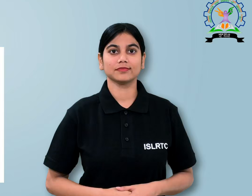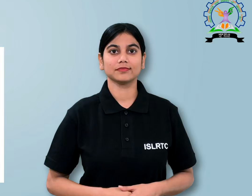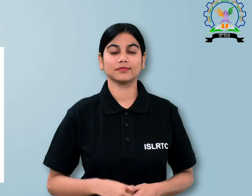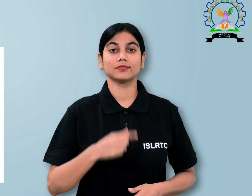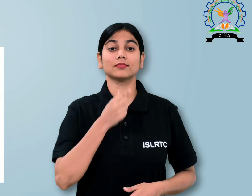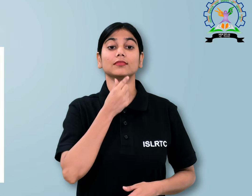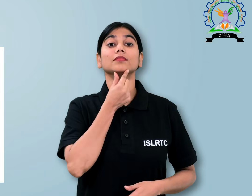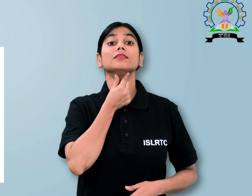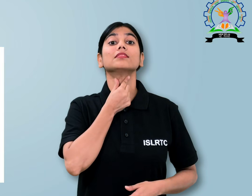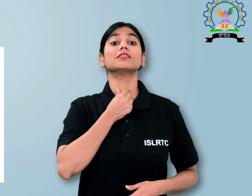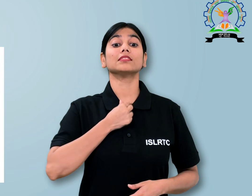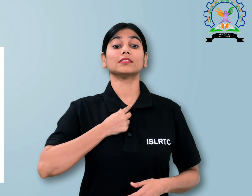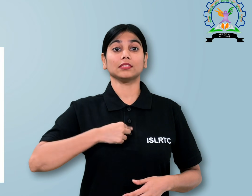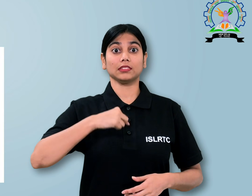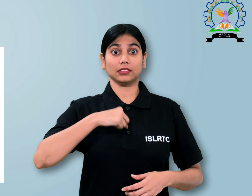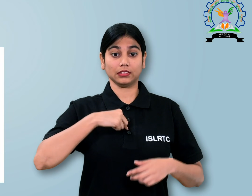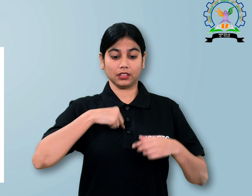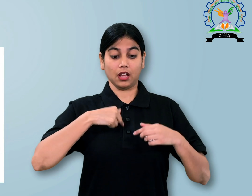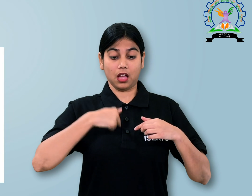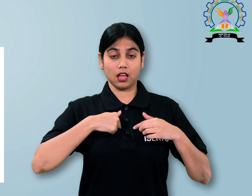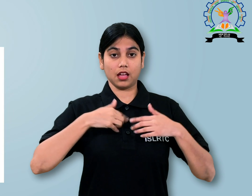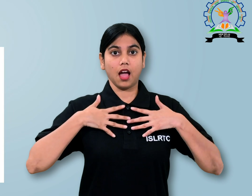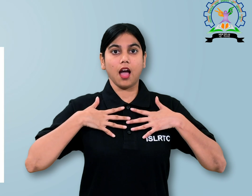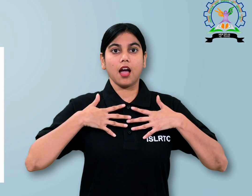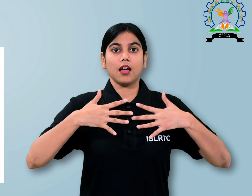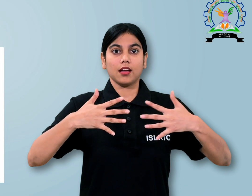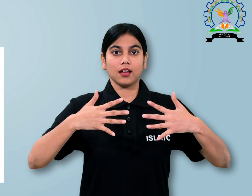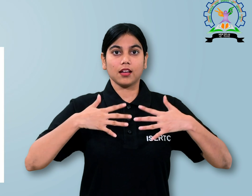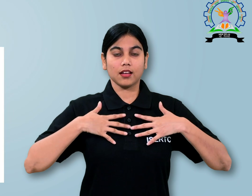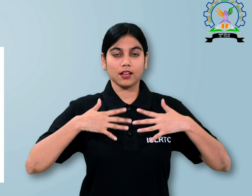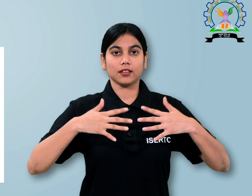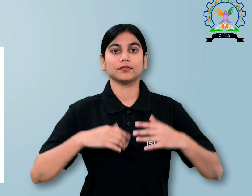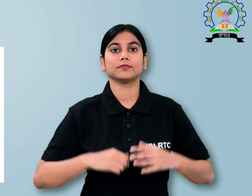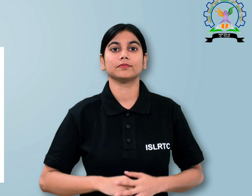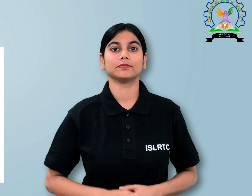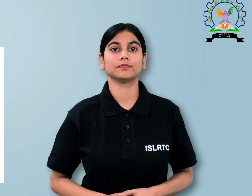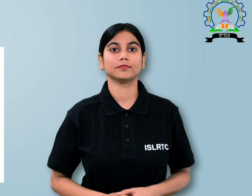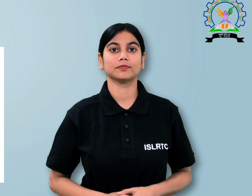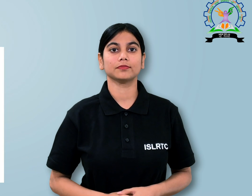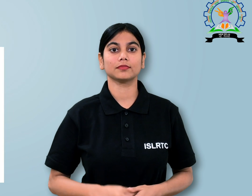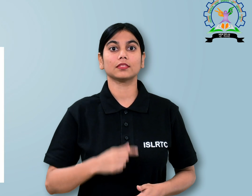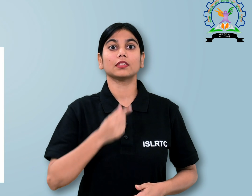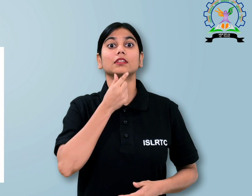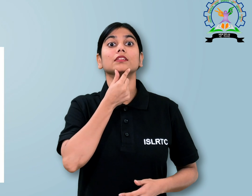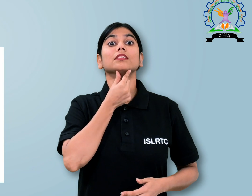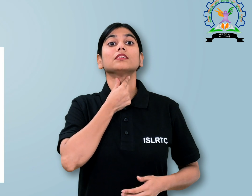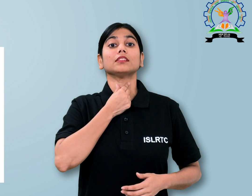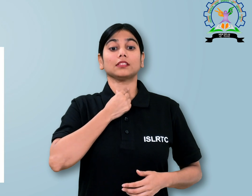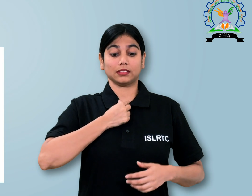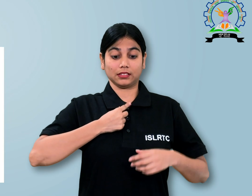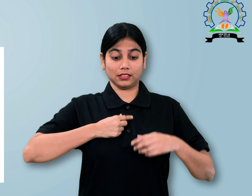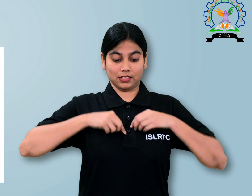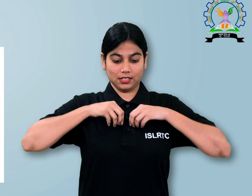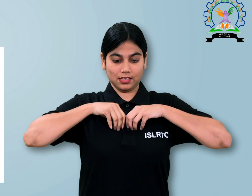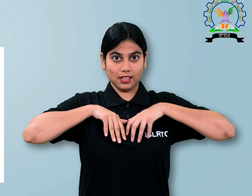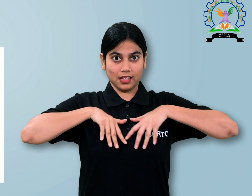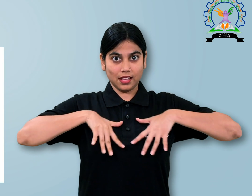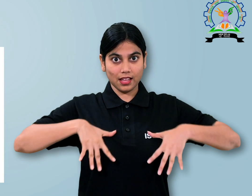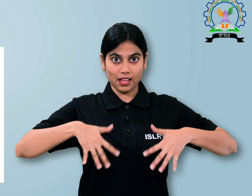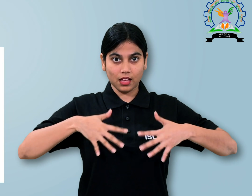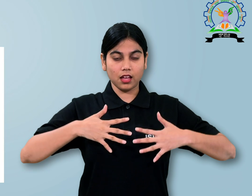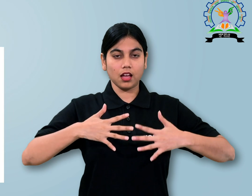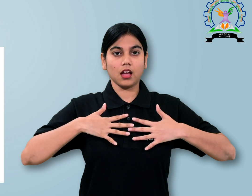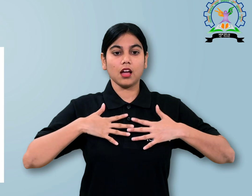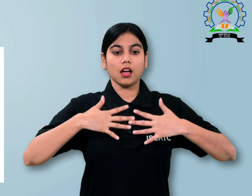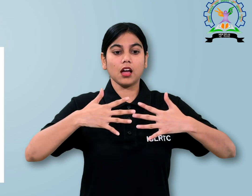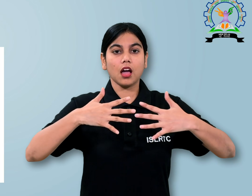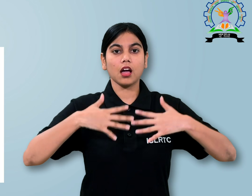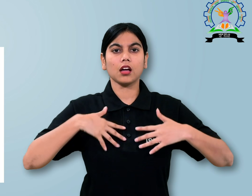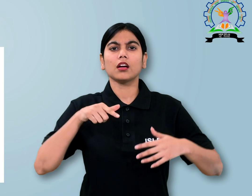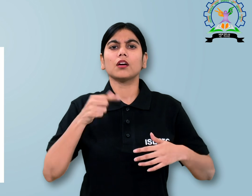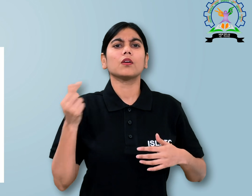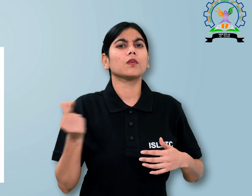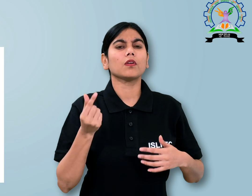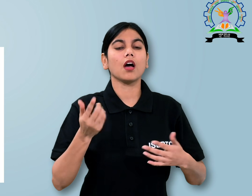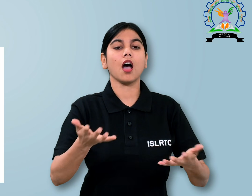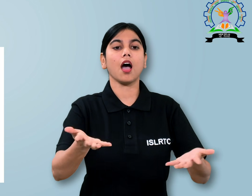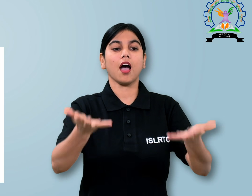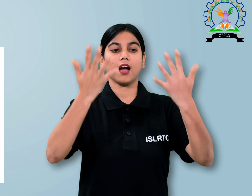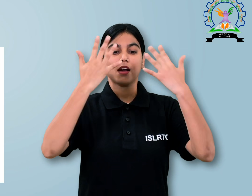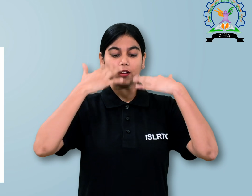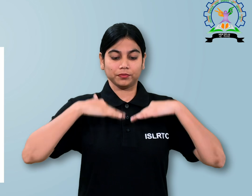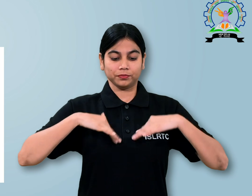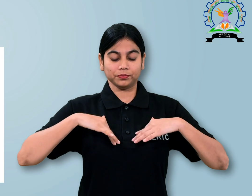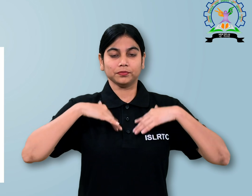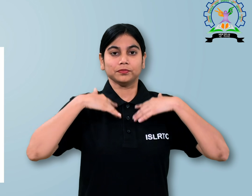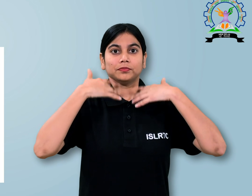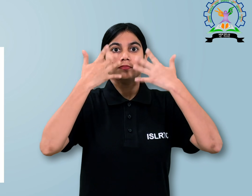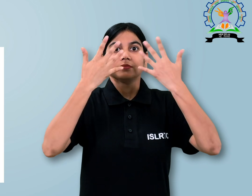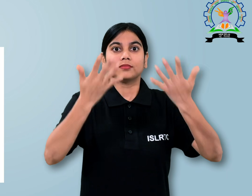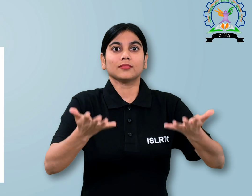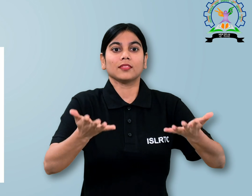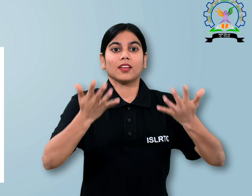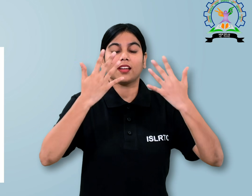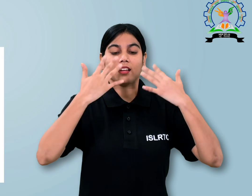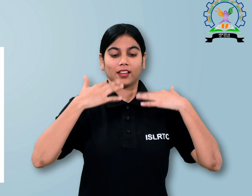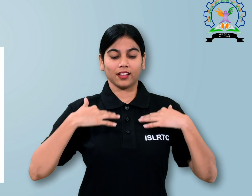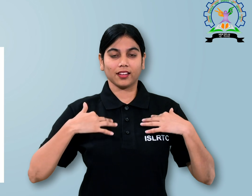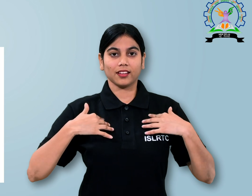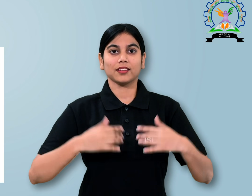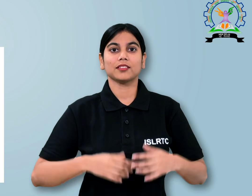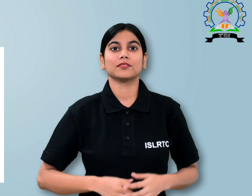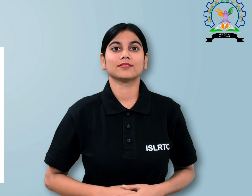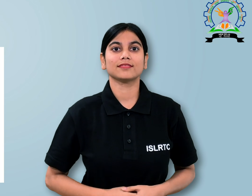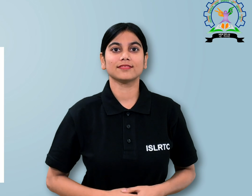Windpipe The airway that leads from the larynx (voice box) to the bronchi.